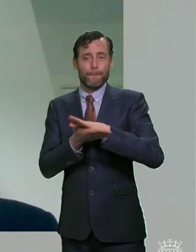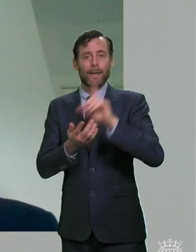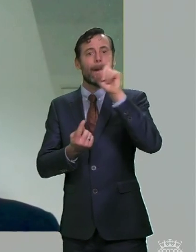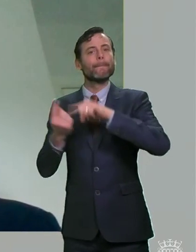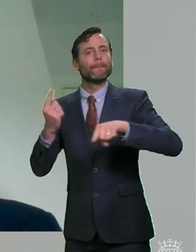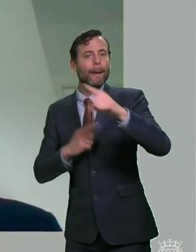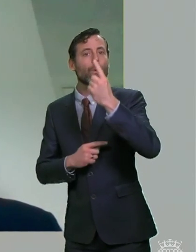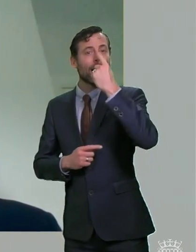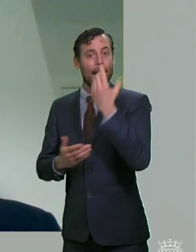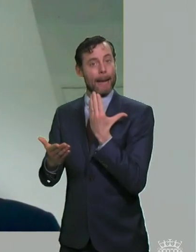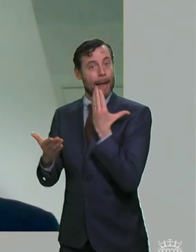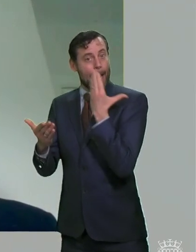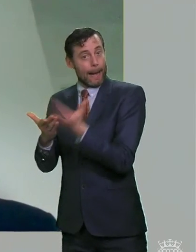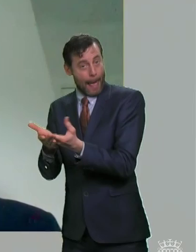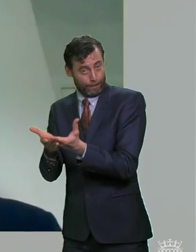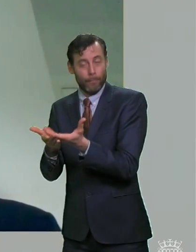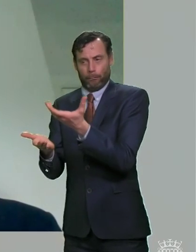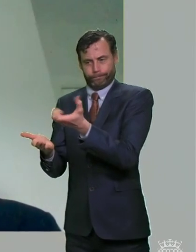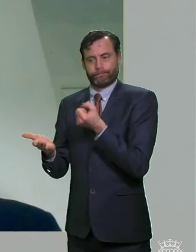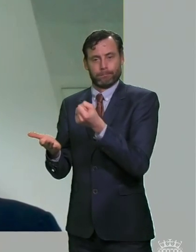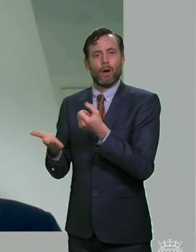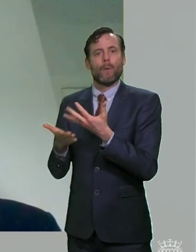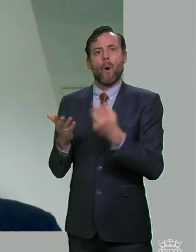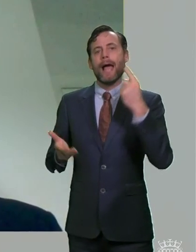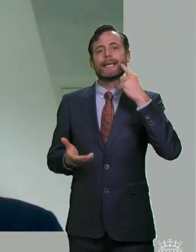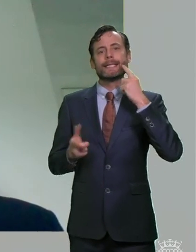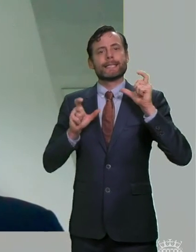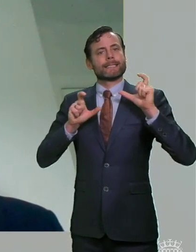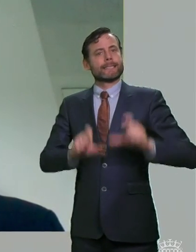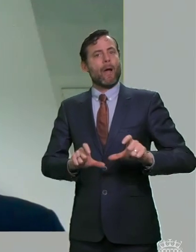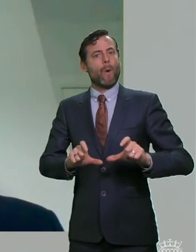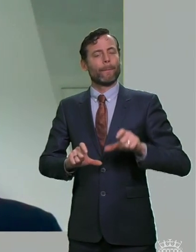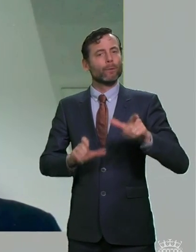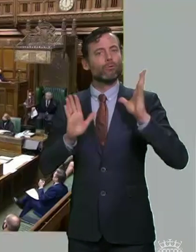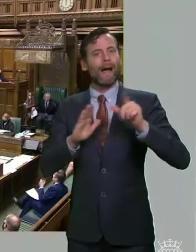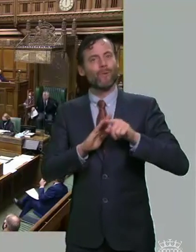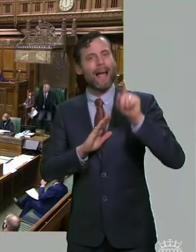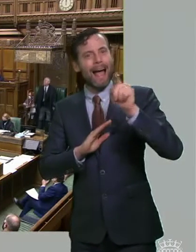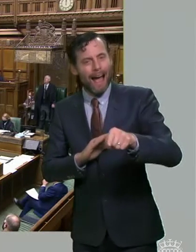We need this to happen if we are to continue to drive down covid-19 infections.